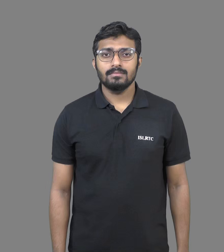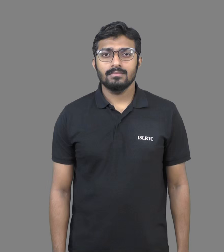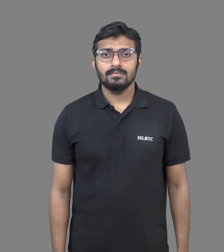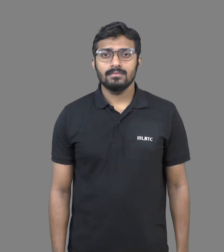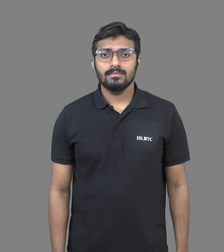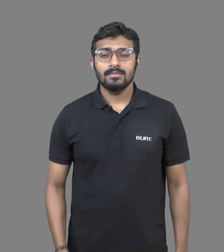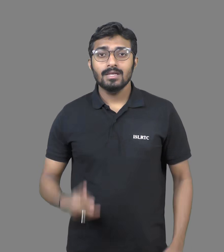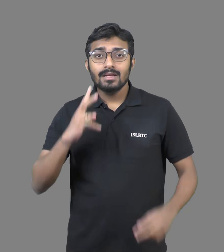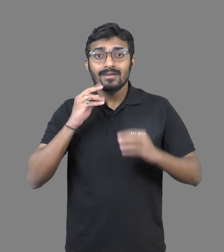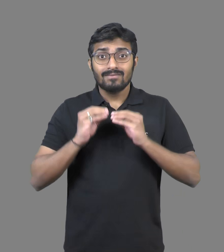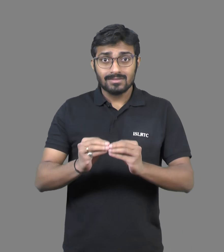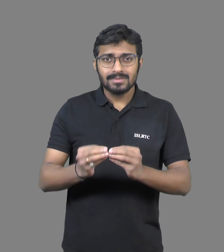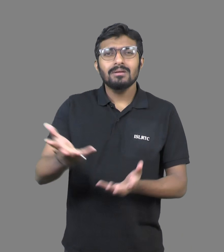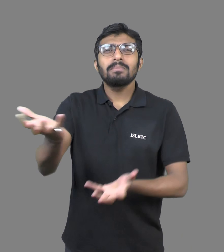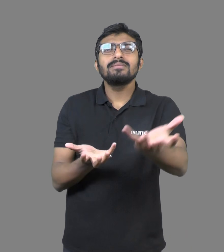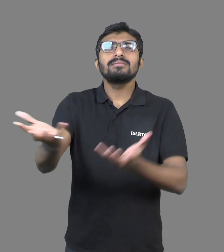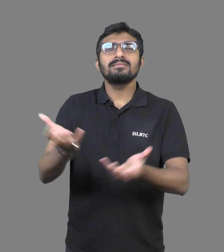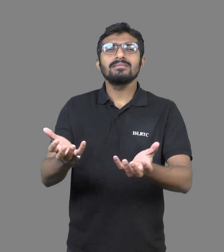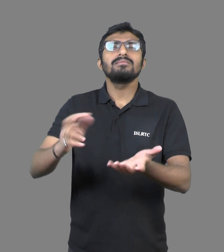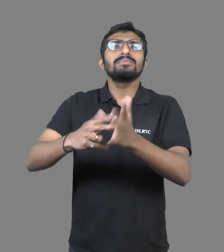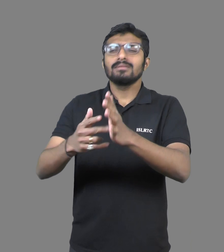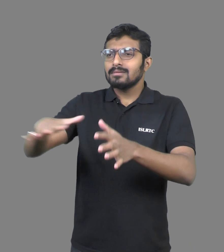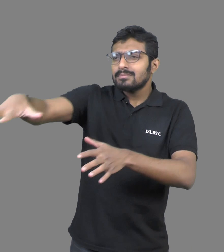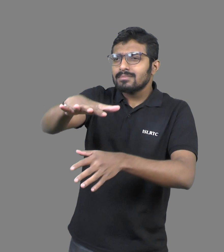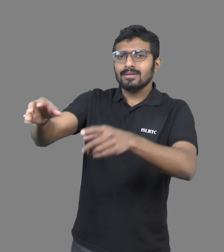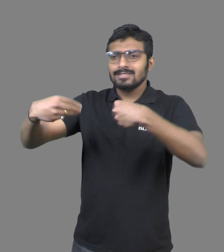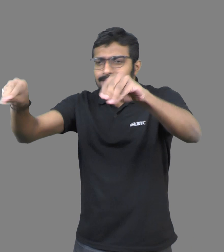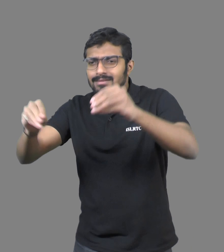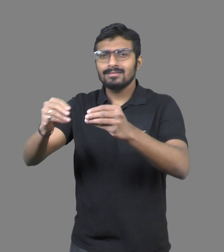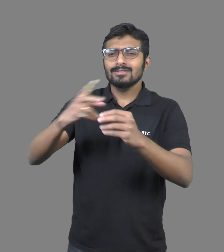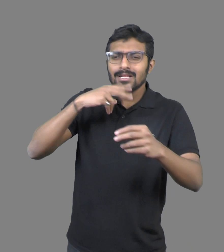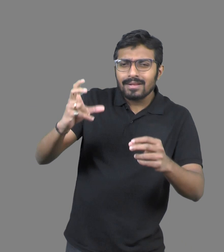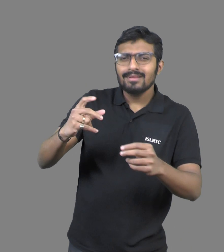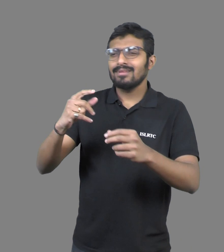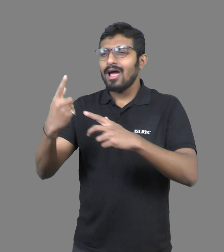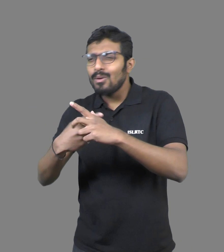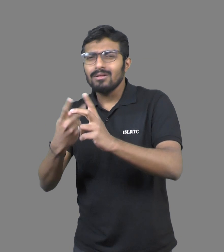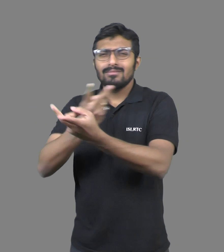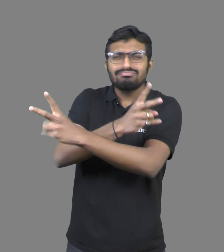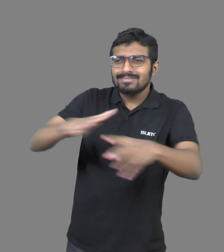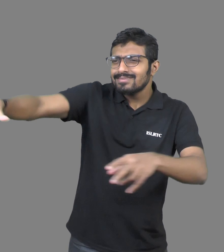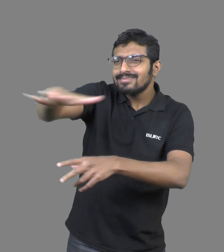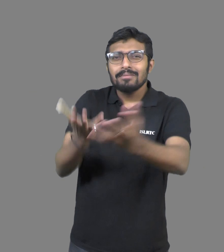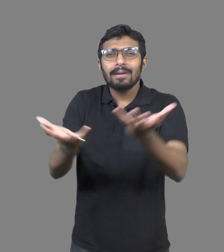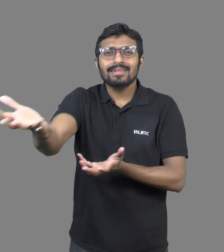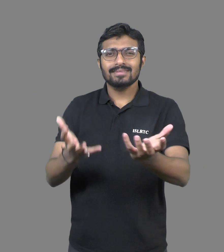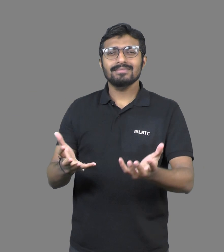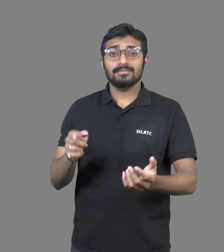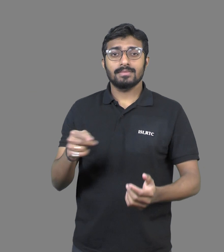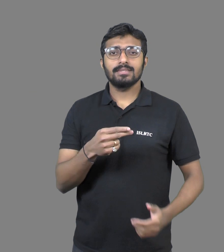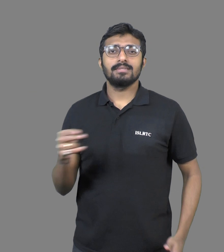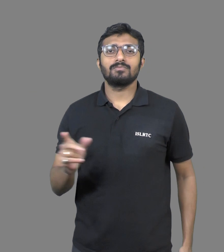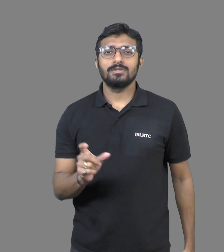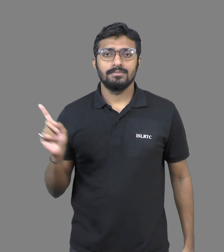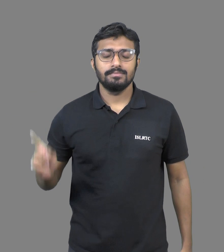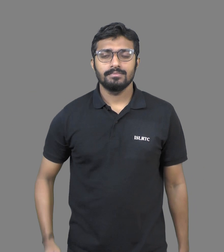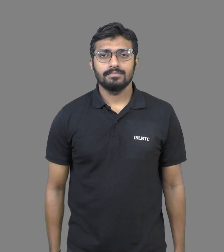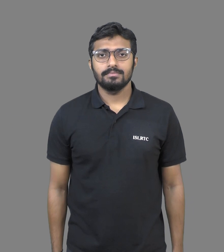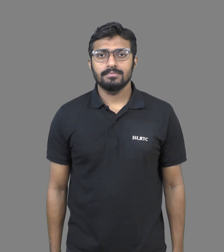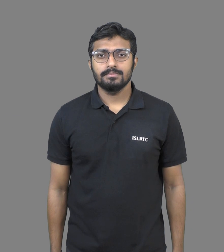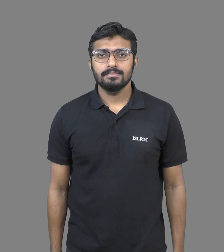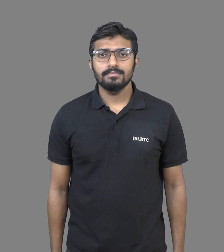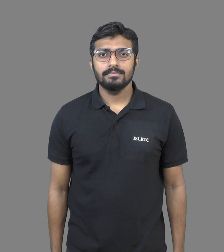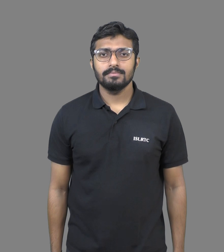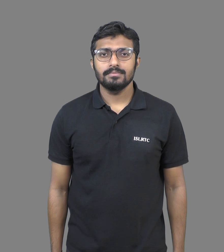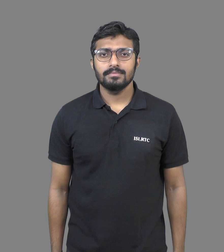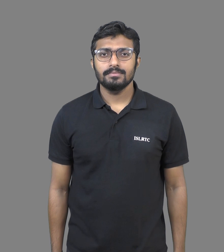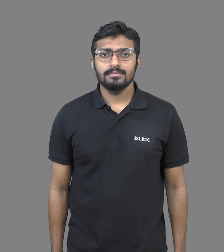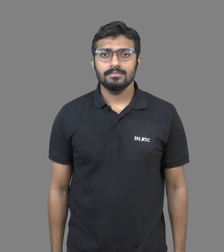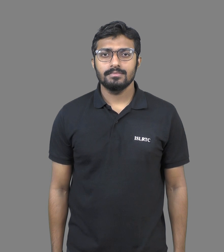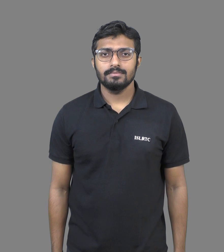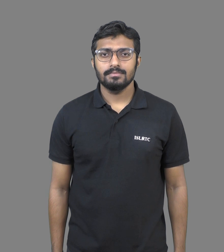Marketing of Vegetables